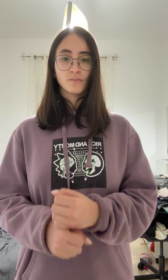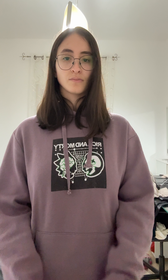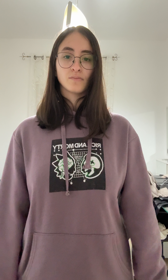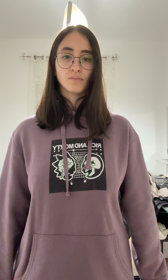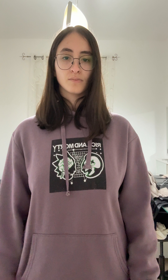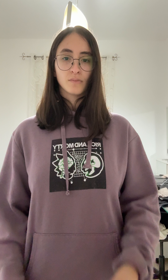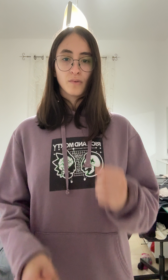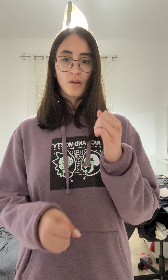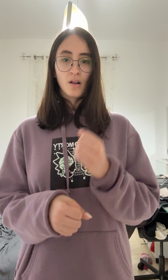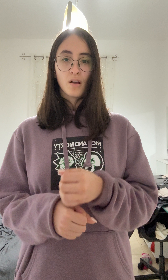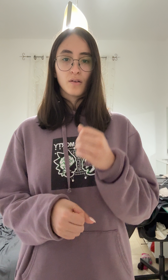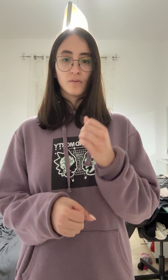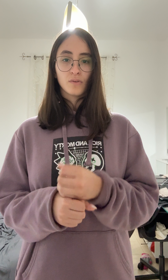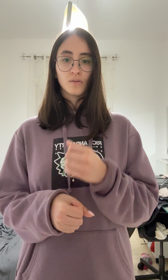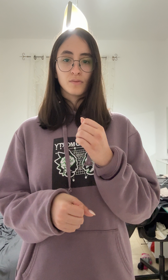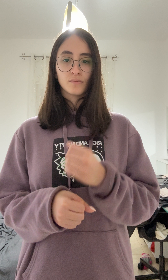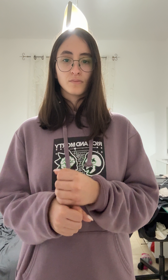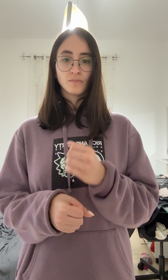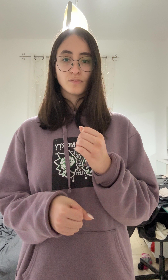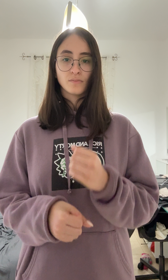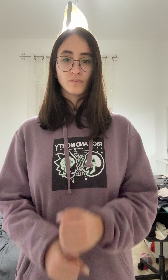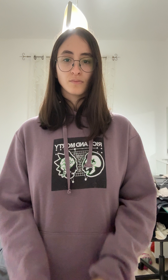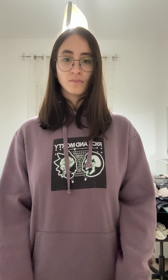לעבוד